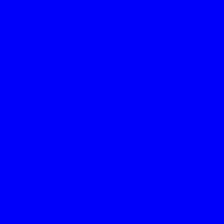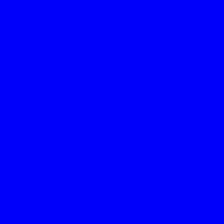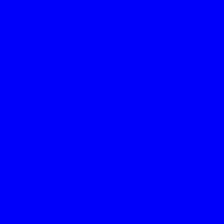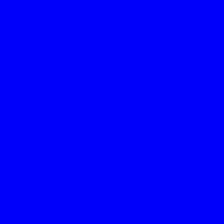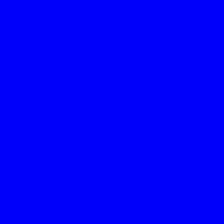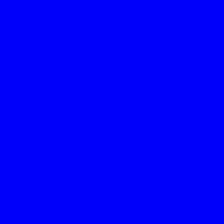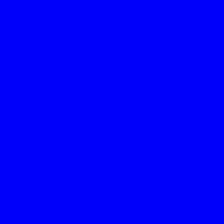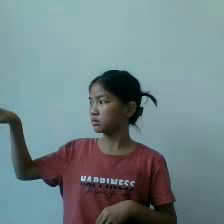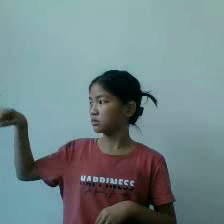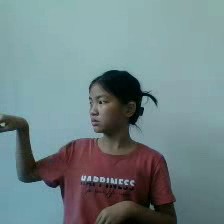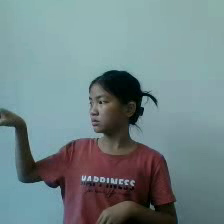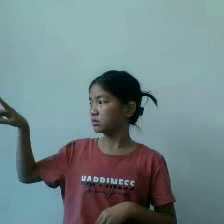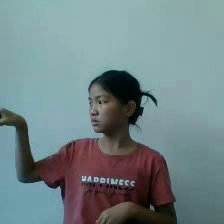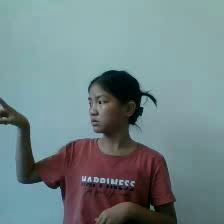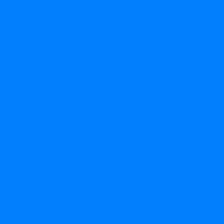Họ